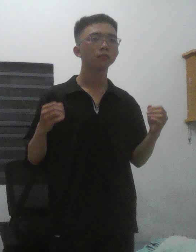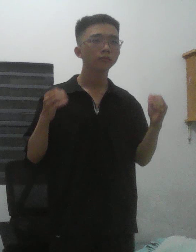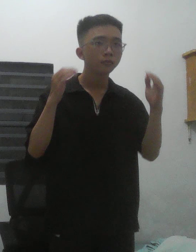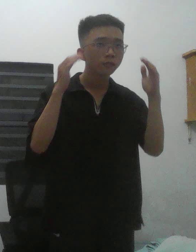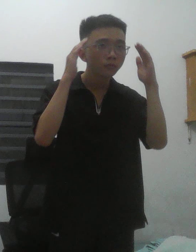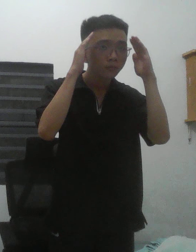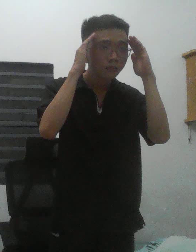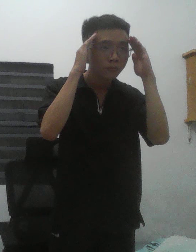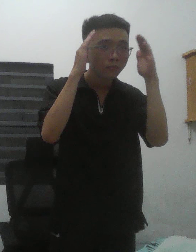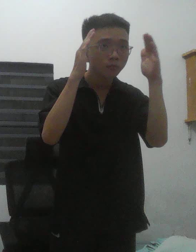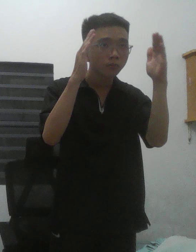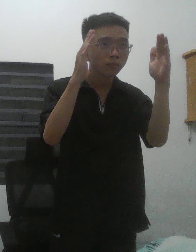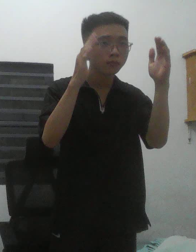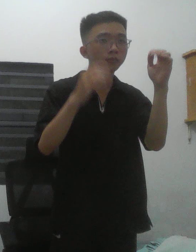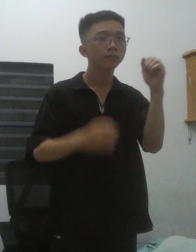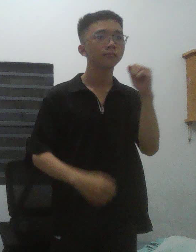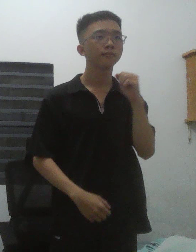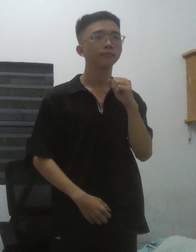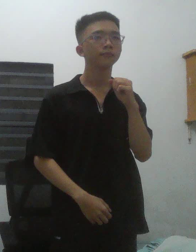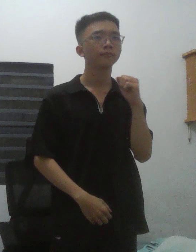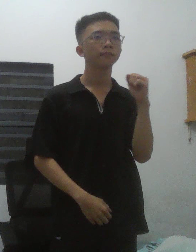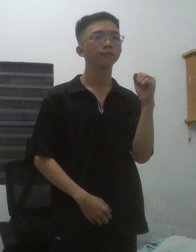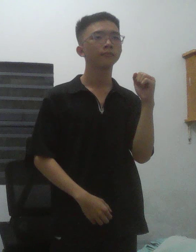khong quan tam